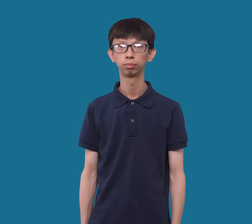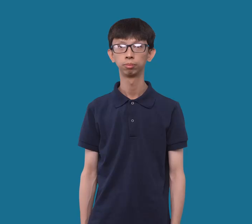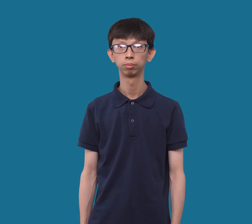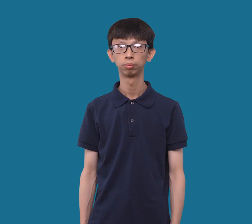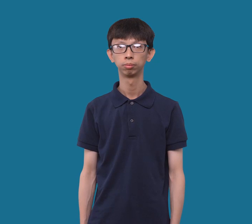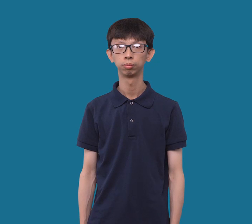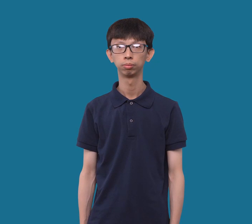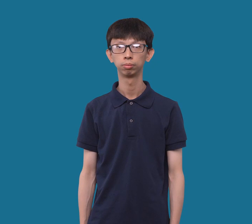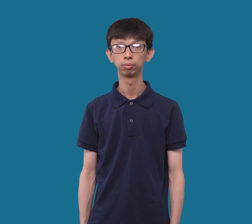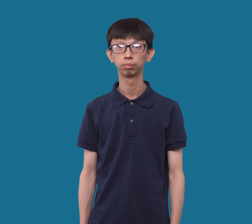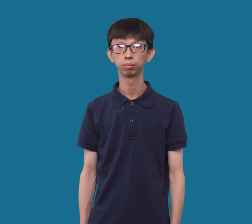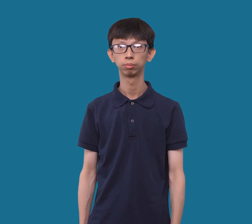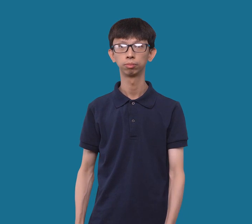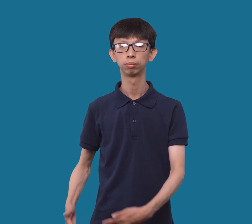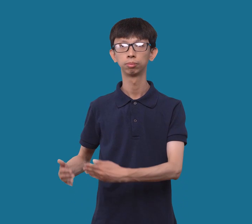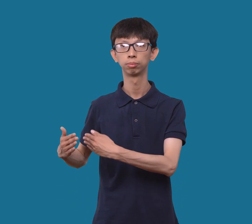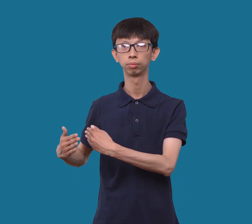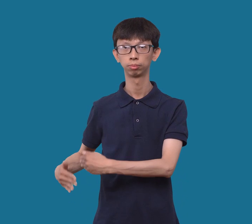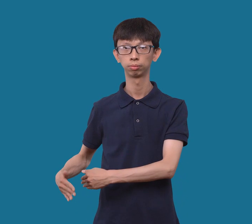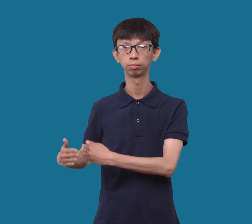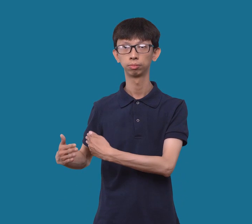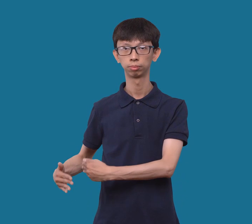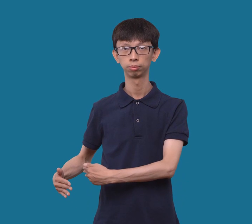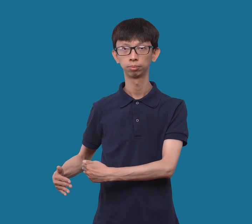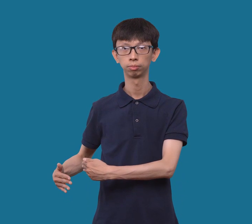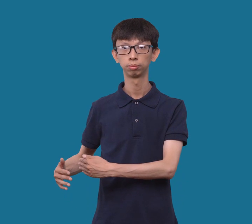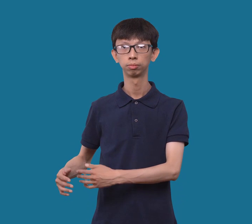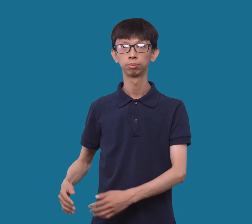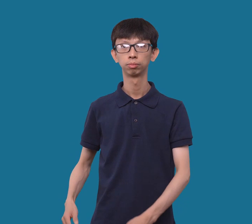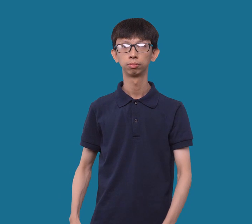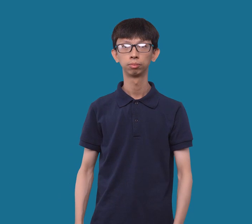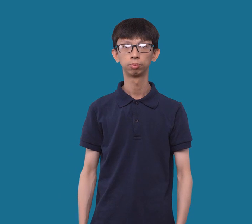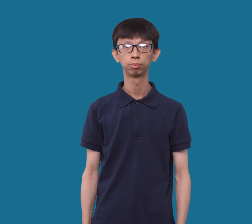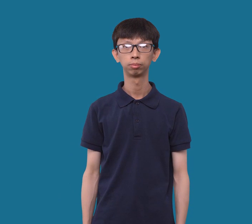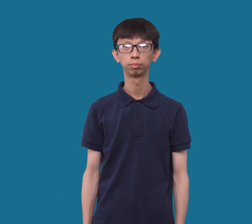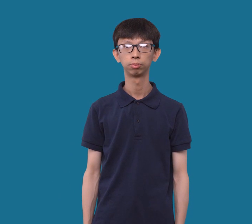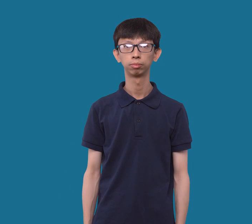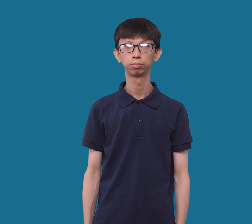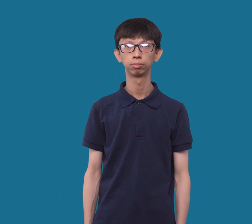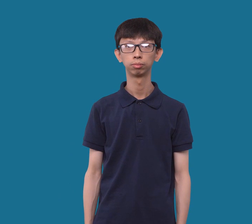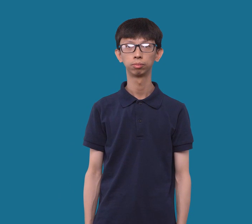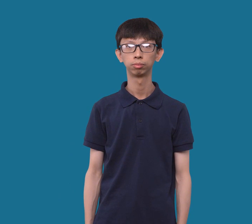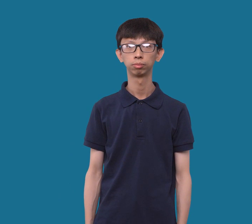bên cạnh